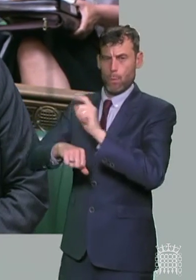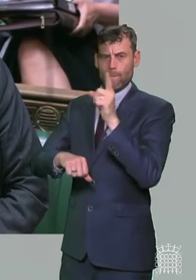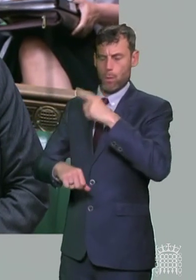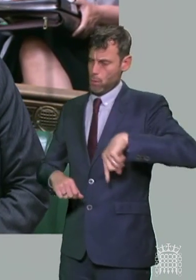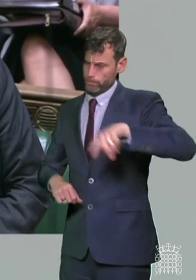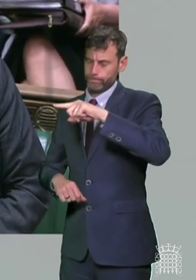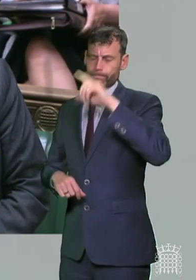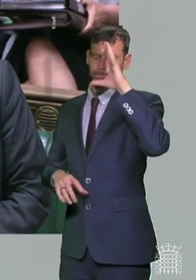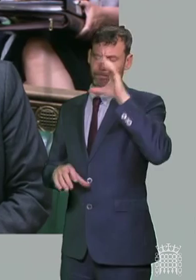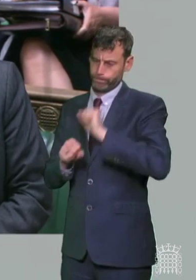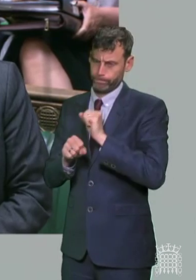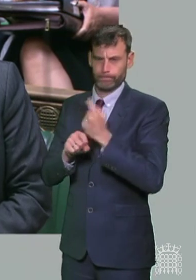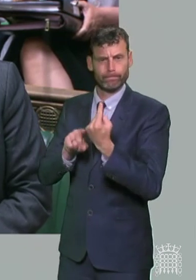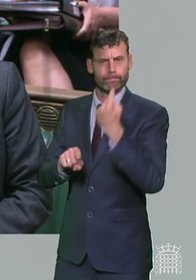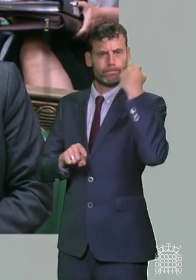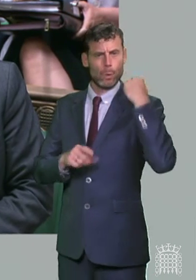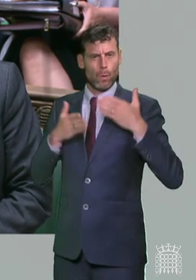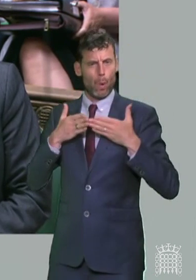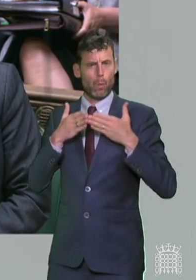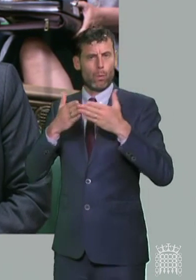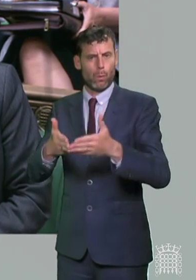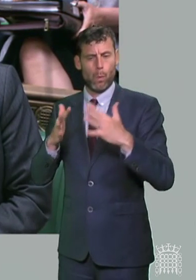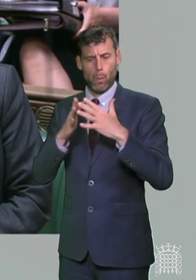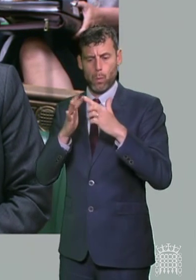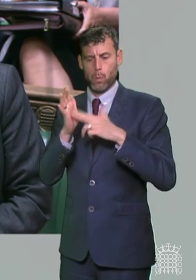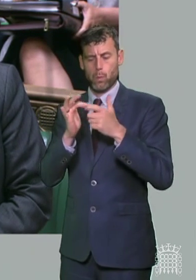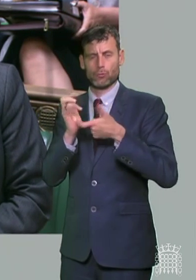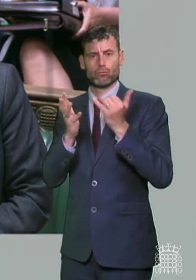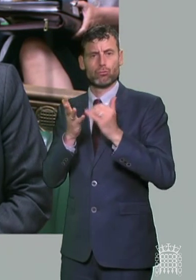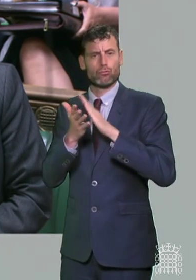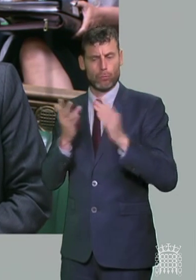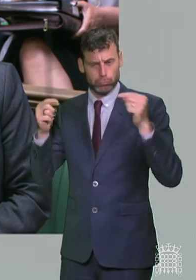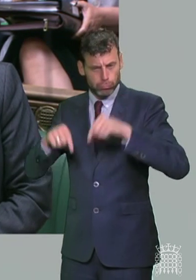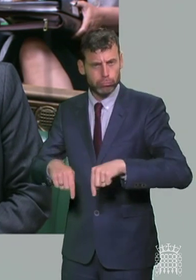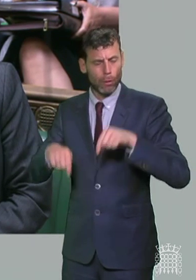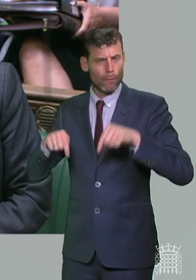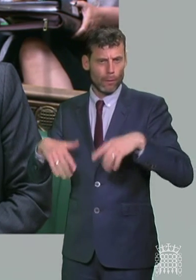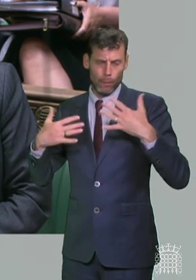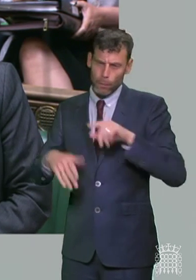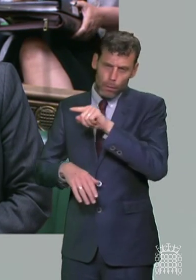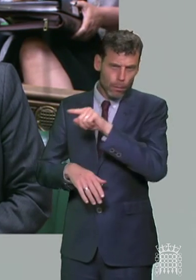As part of Armed Forces Week, I was delighted to host a reception yesterday in Downing Street.